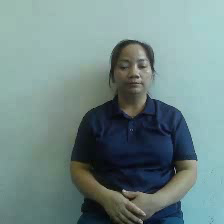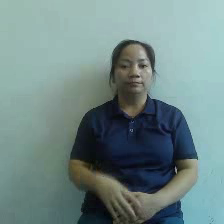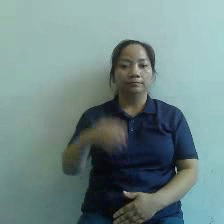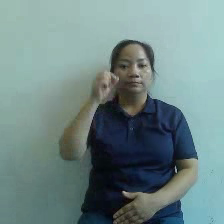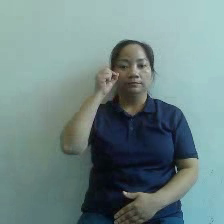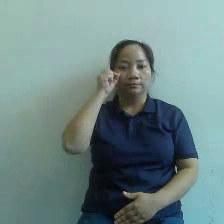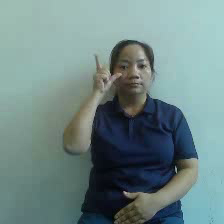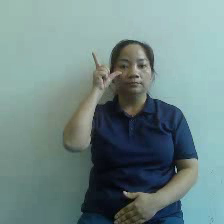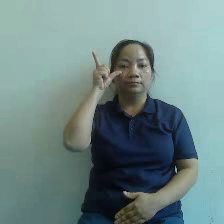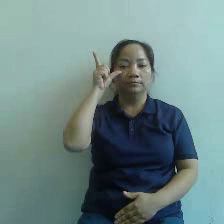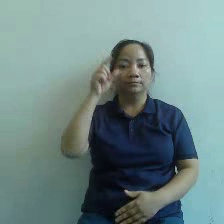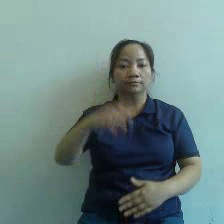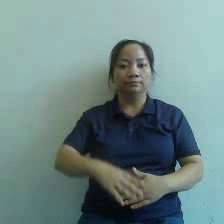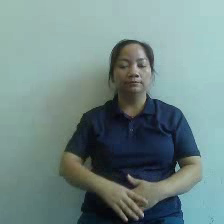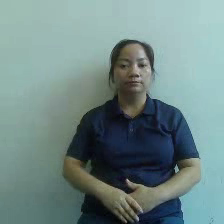Thức dậy